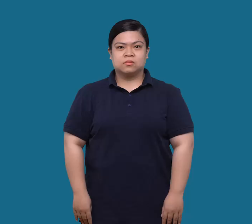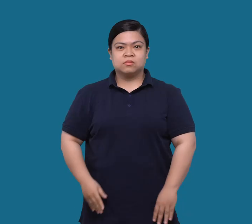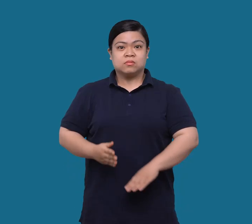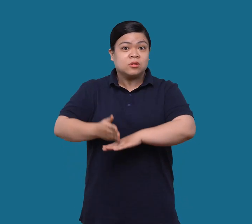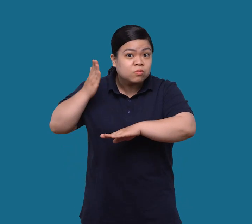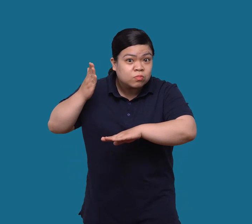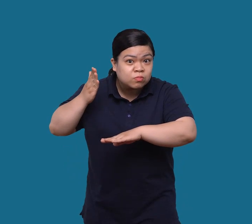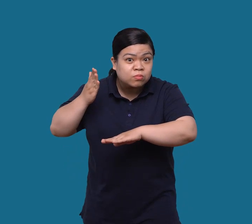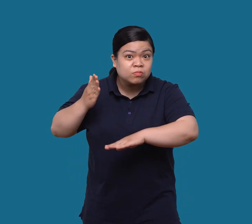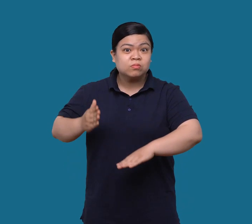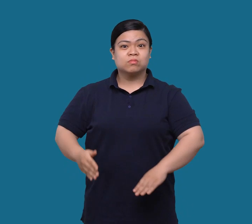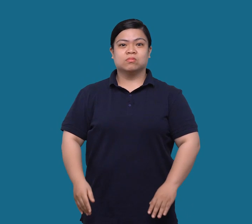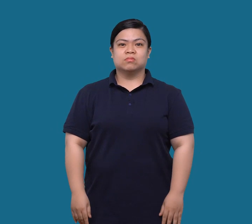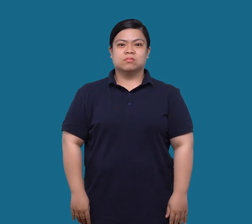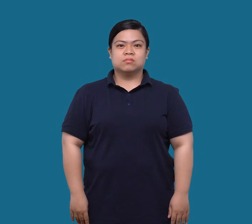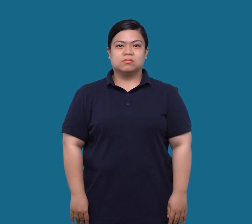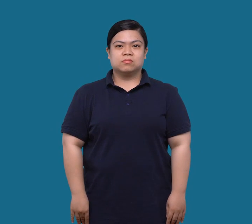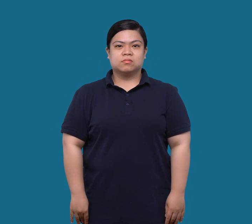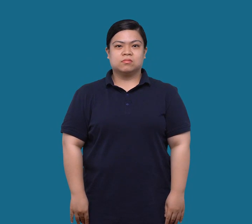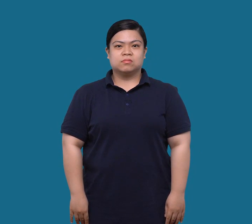cần không?